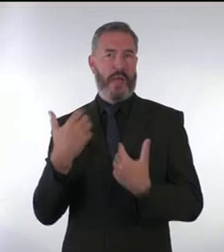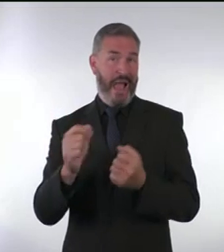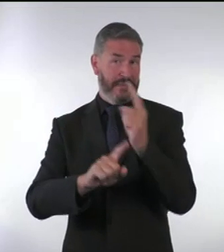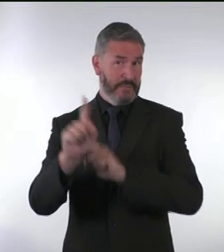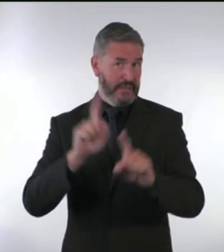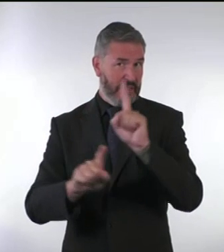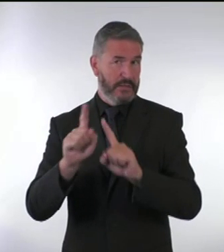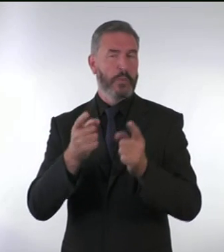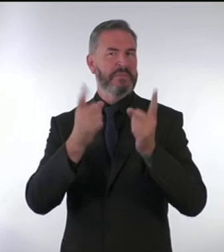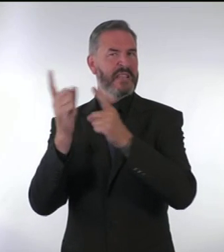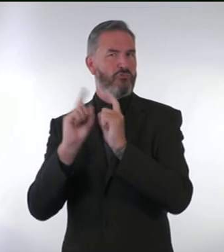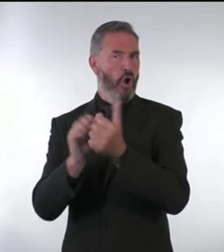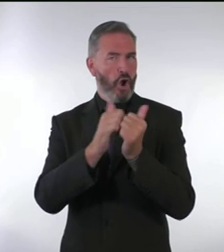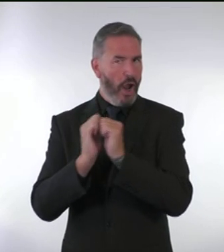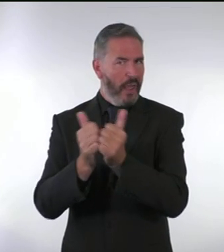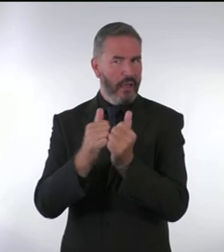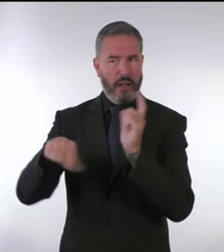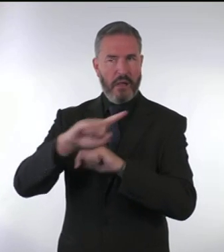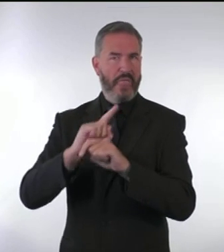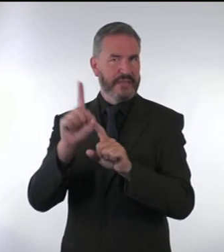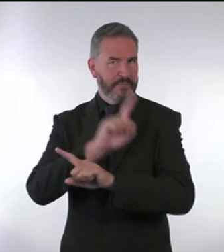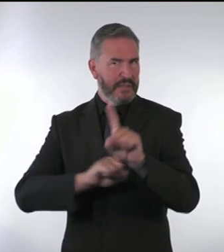This morning, I had meetings with ministerial colleagues and others.